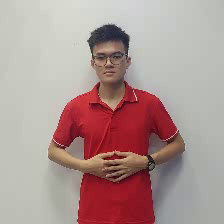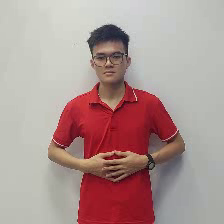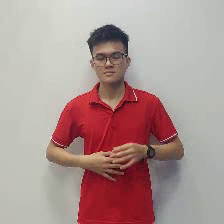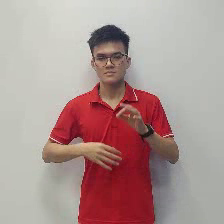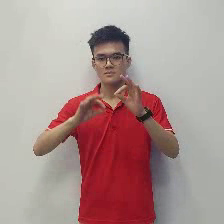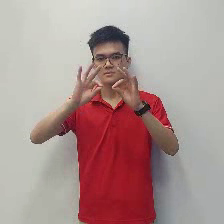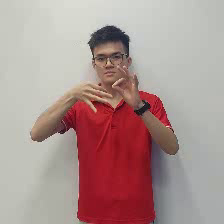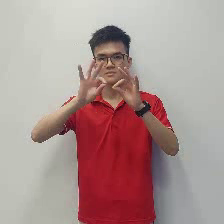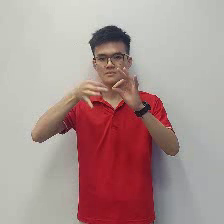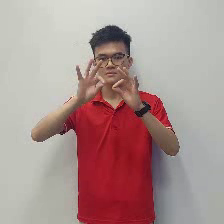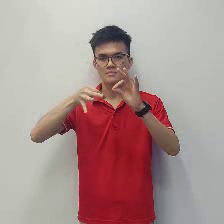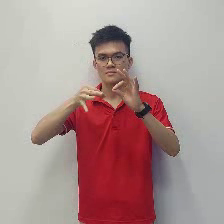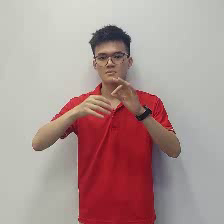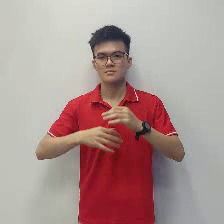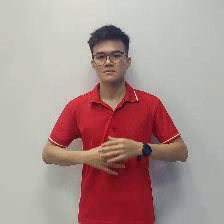Rau